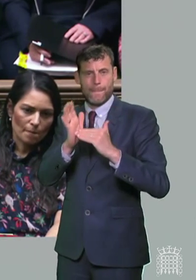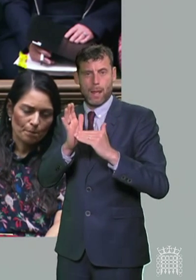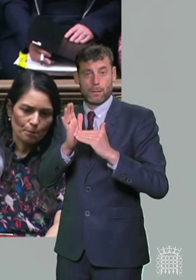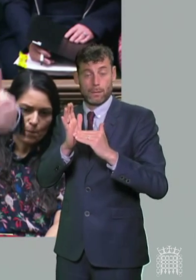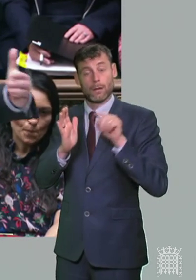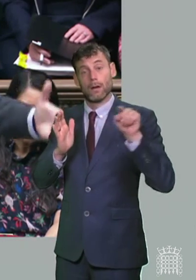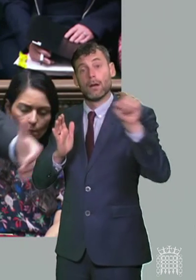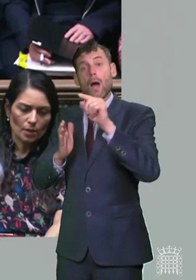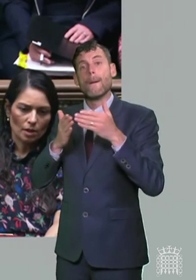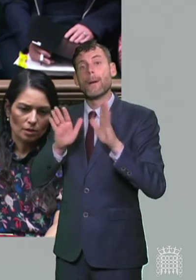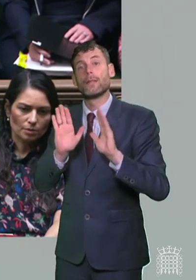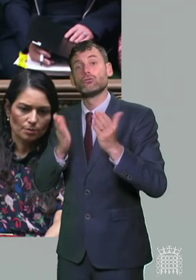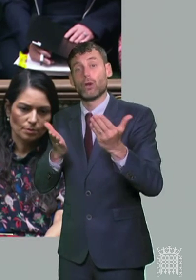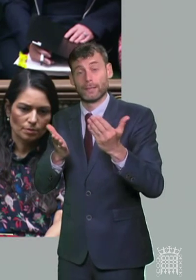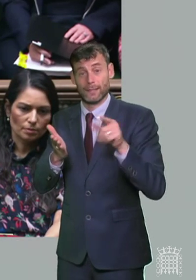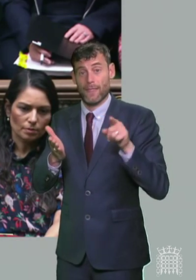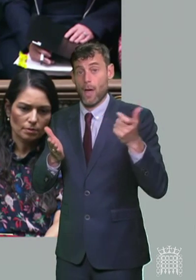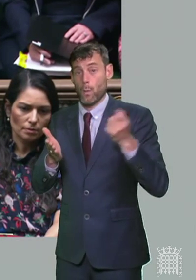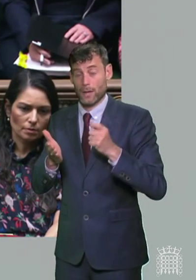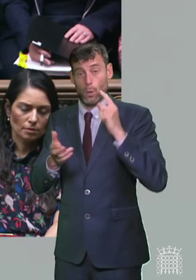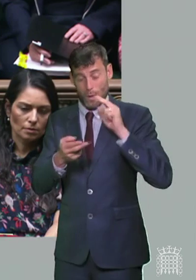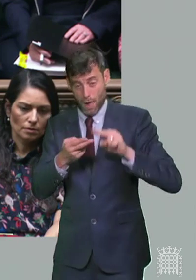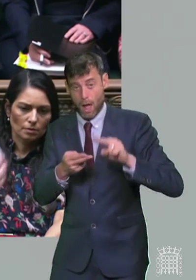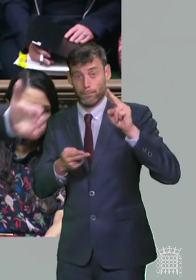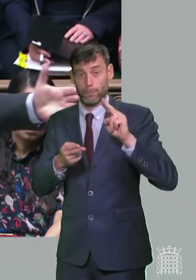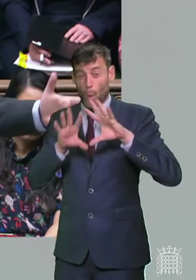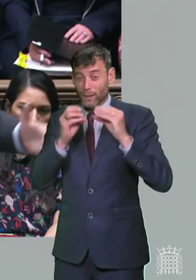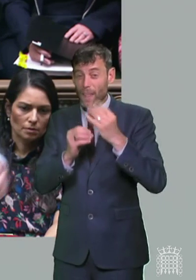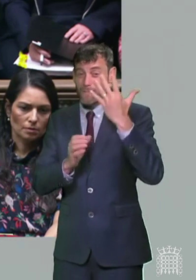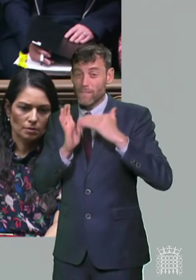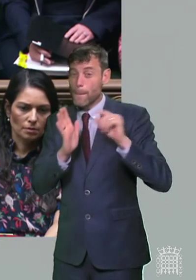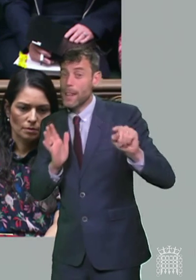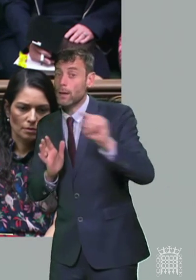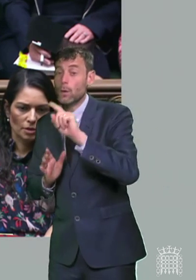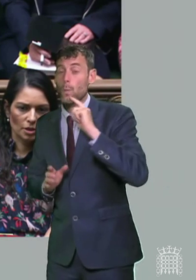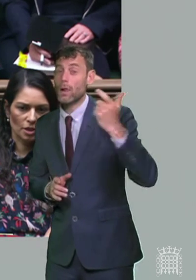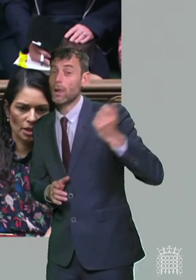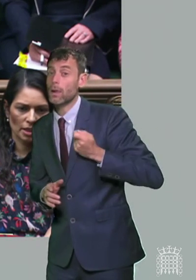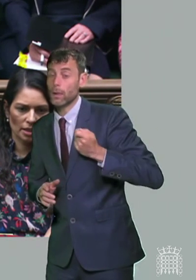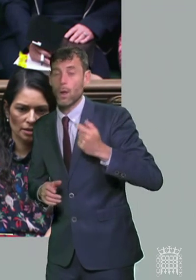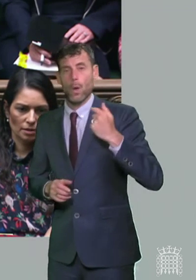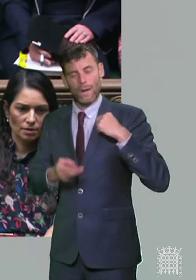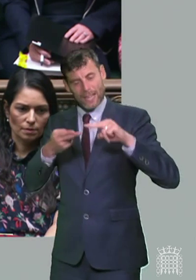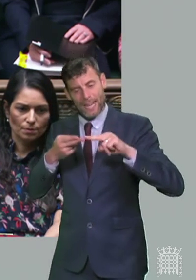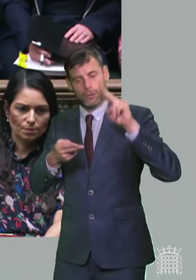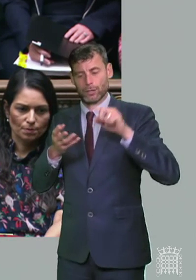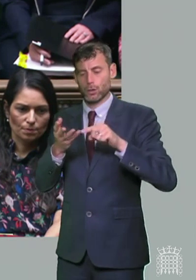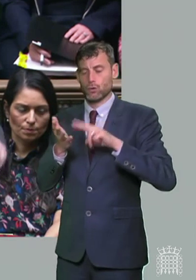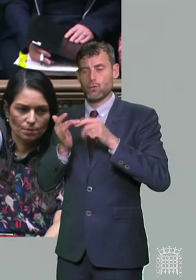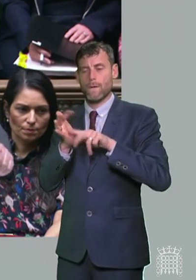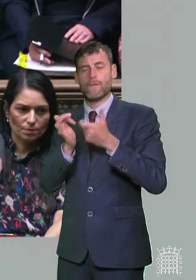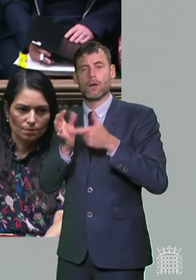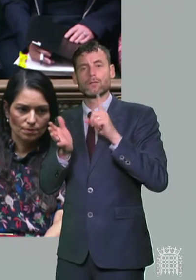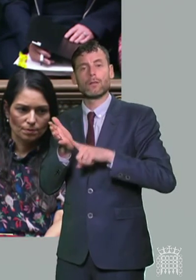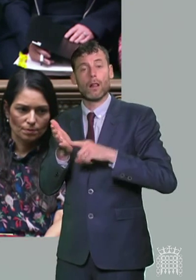We have increased the living wage by £1,000 and we have increased universal credit so that people get £1,000 more.